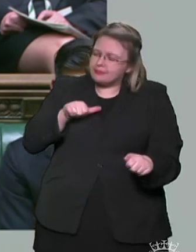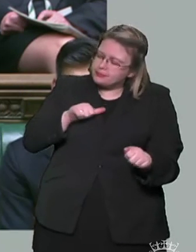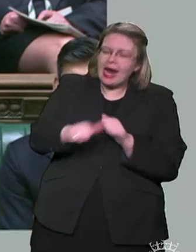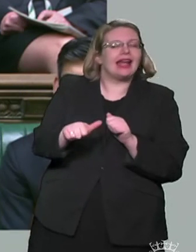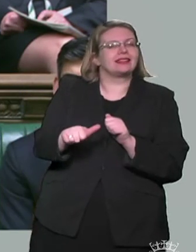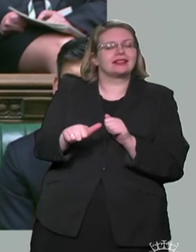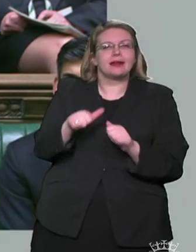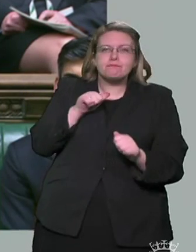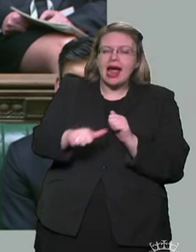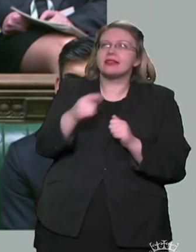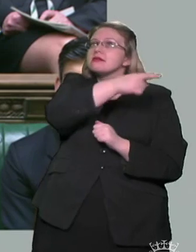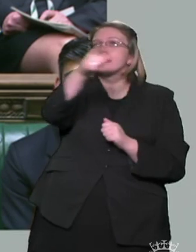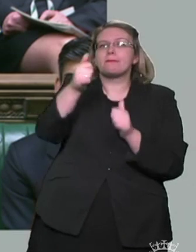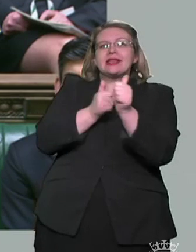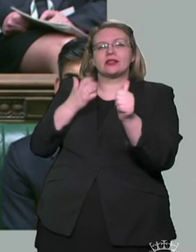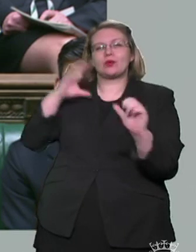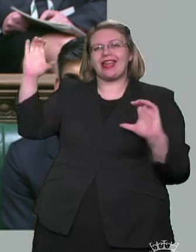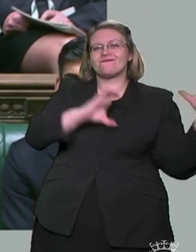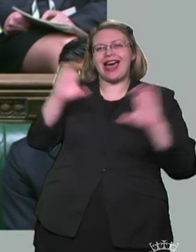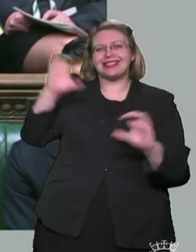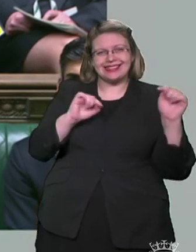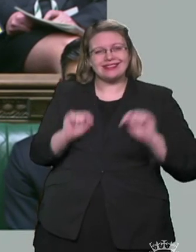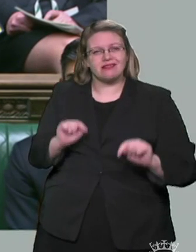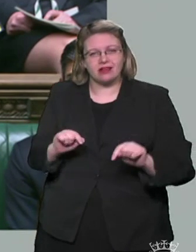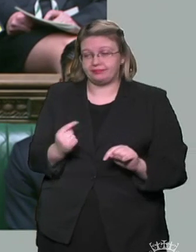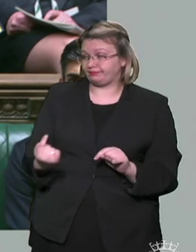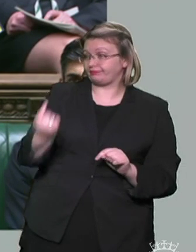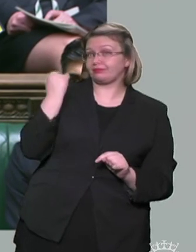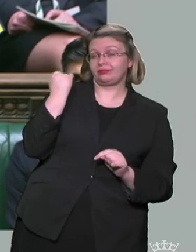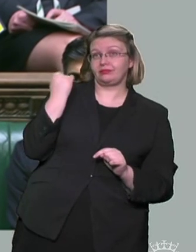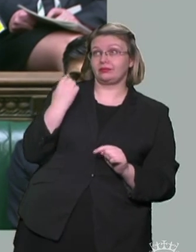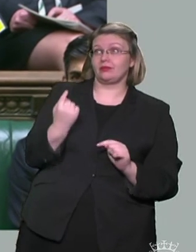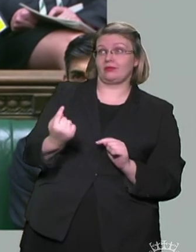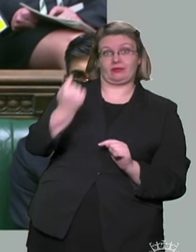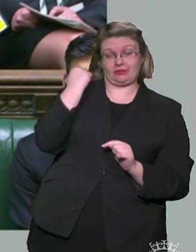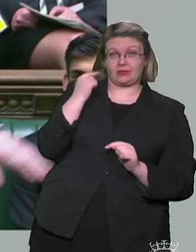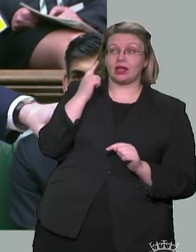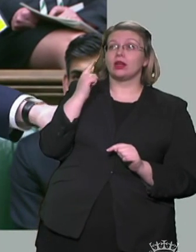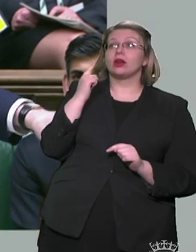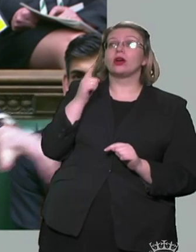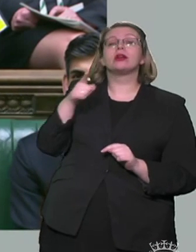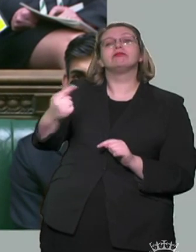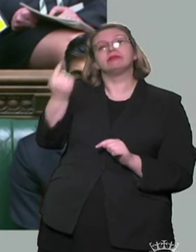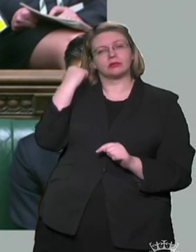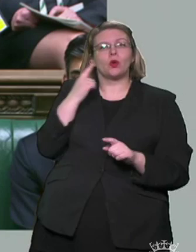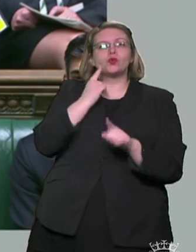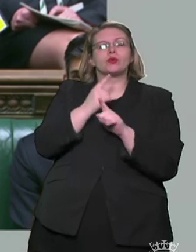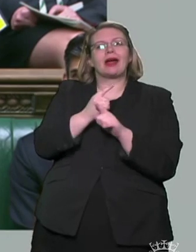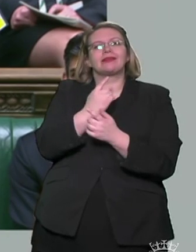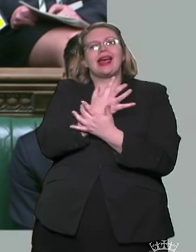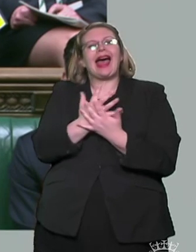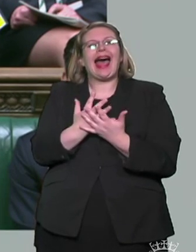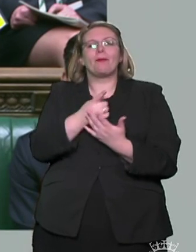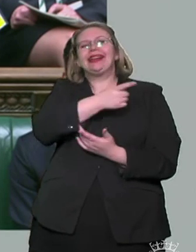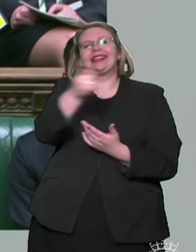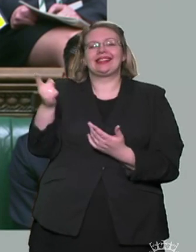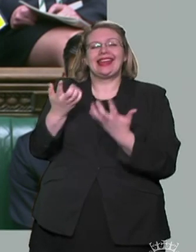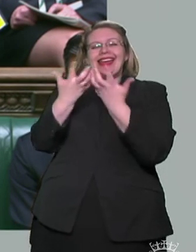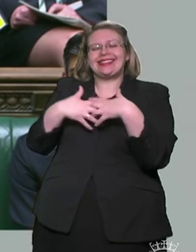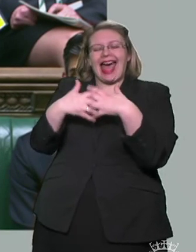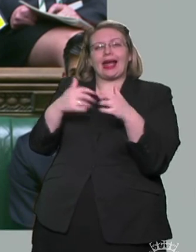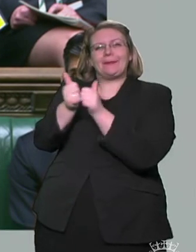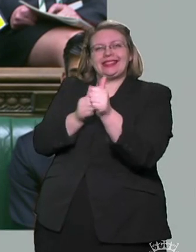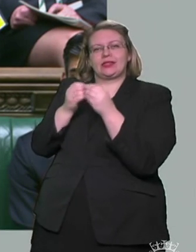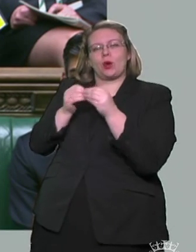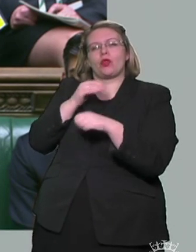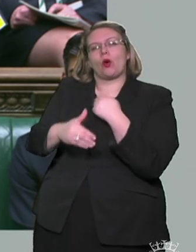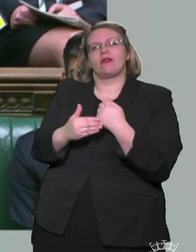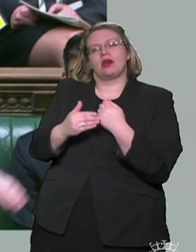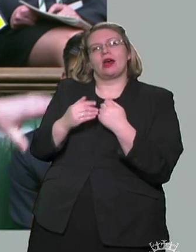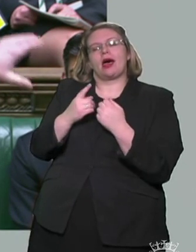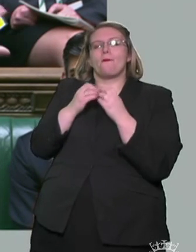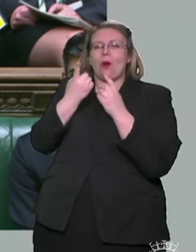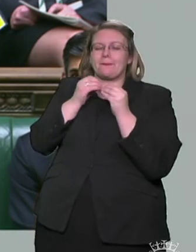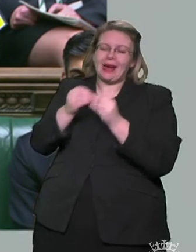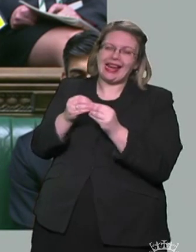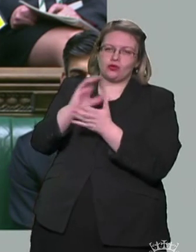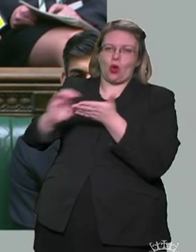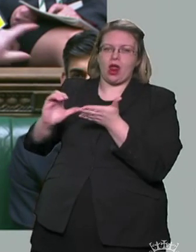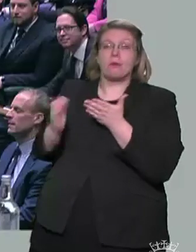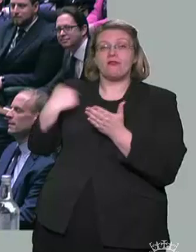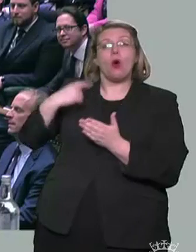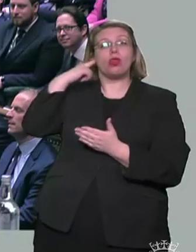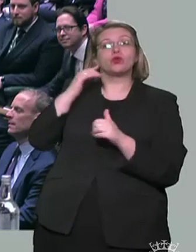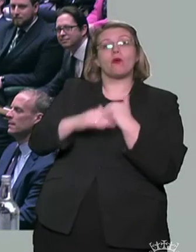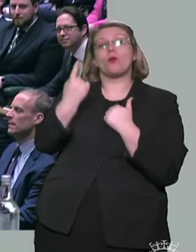The last time I updated the House on the number of unicorns in this country—that is, tech companies worth more than $1 billion—I said we had 100.